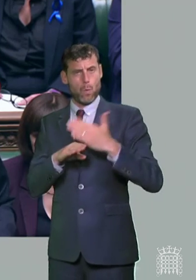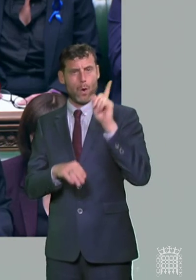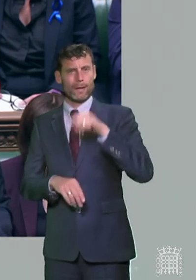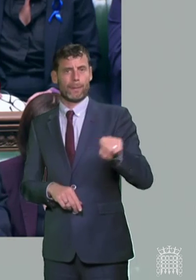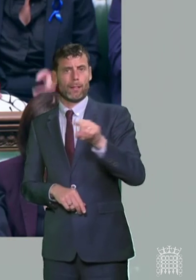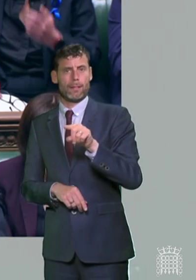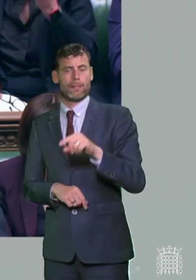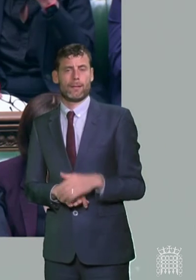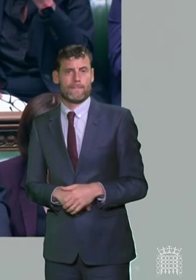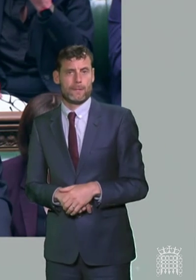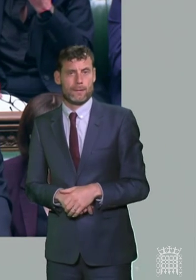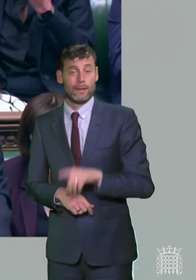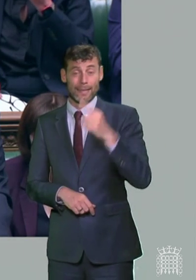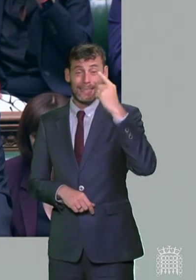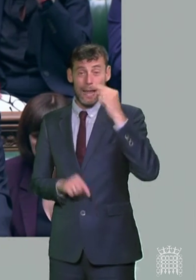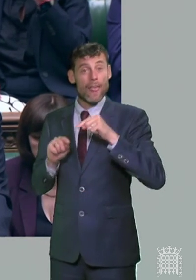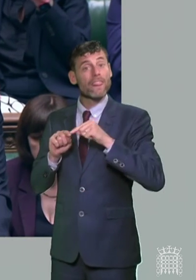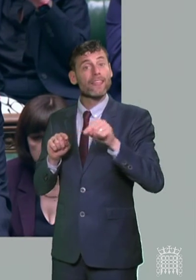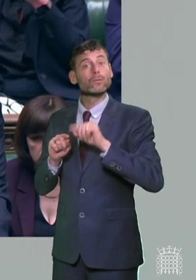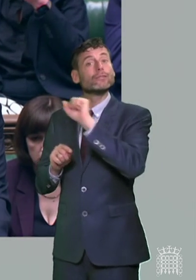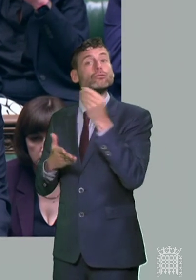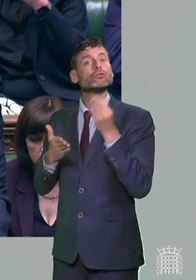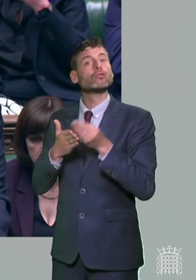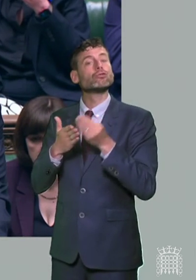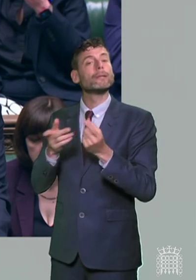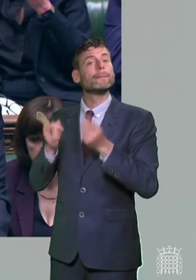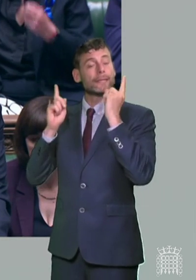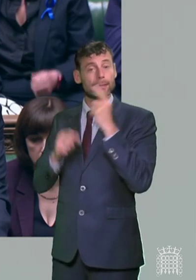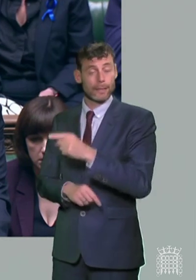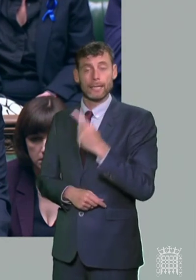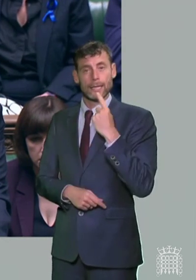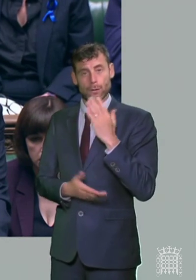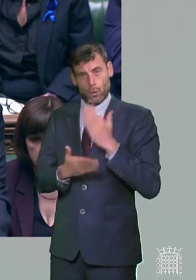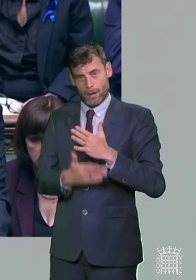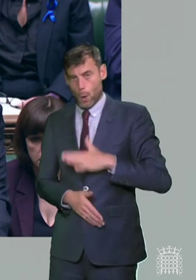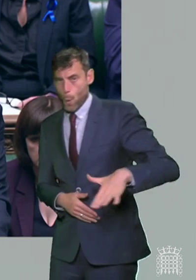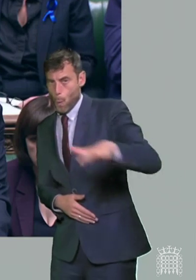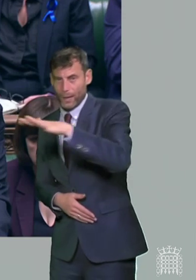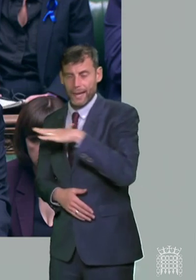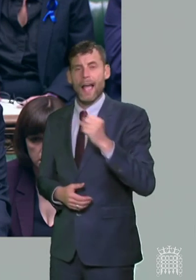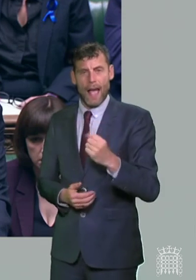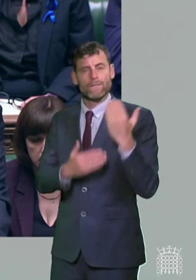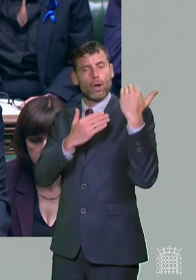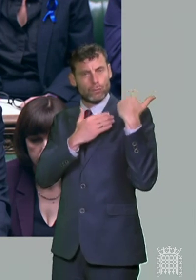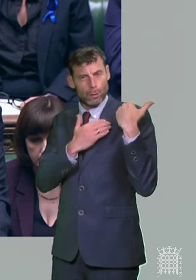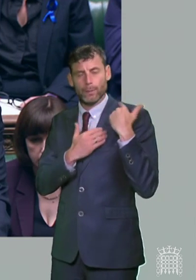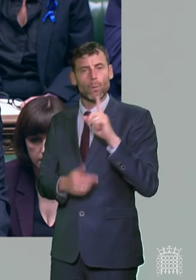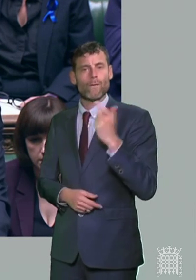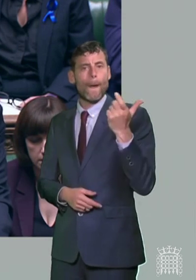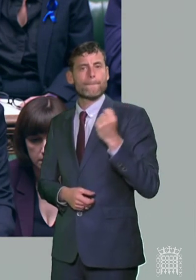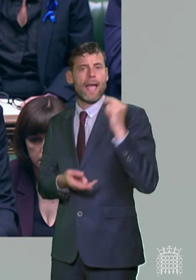This week, his Chief Secretary to the Treasury said that there is a “society-wide responsibility” for people to take a pay cut.